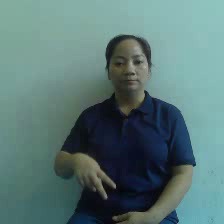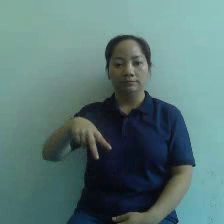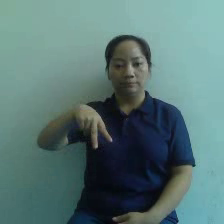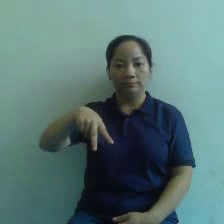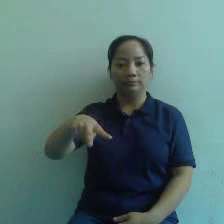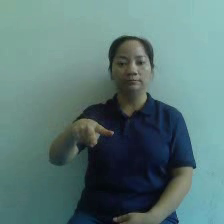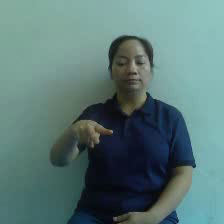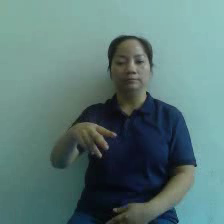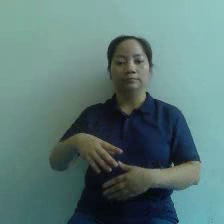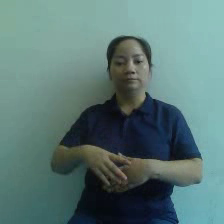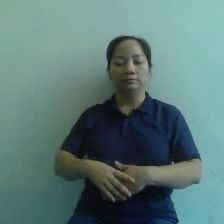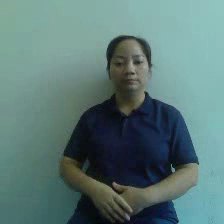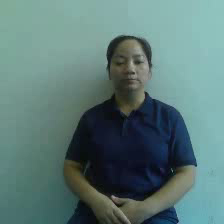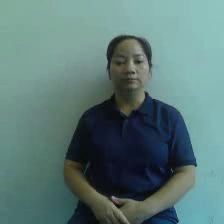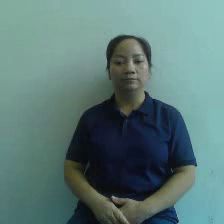Đi